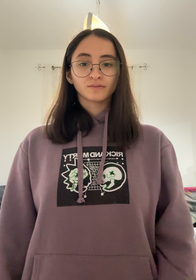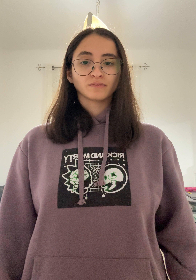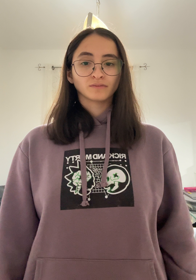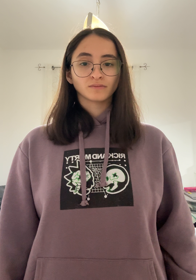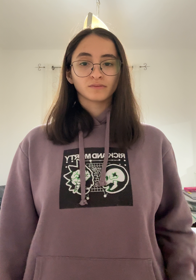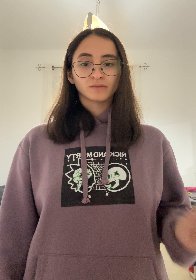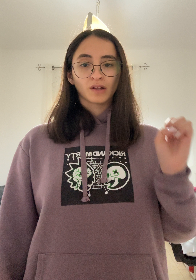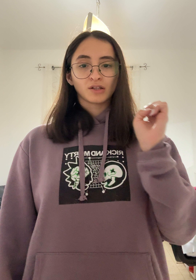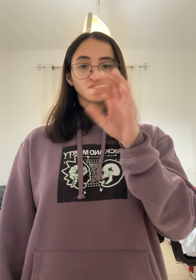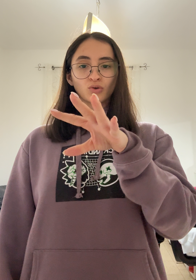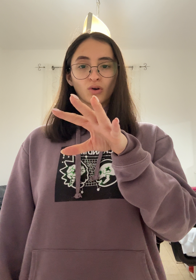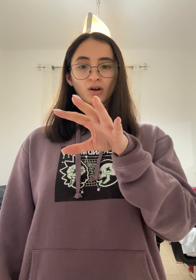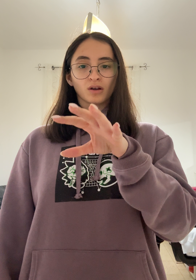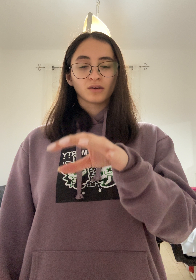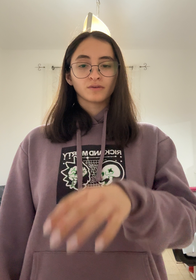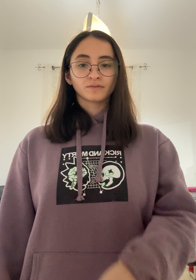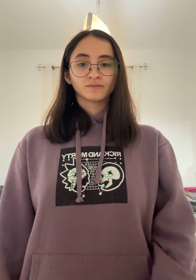לשלוח